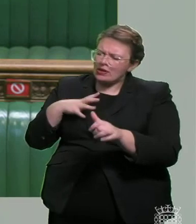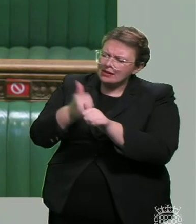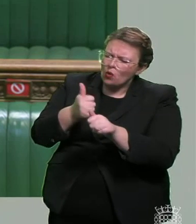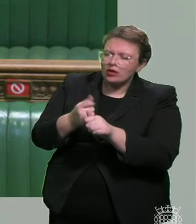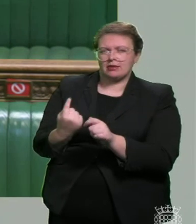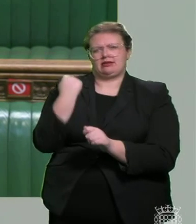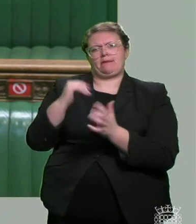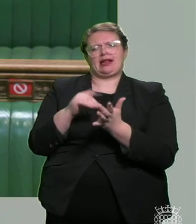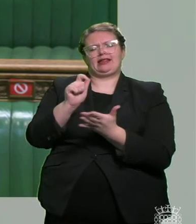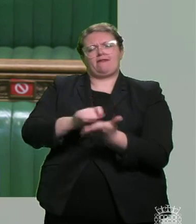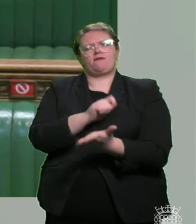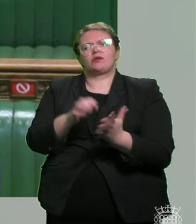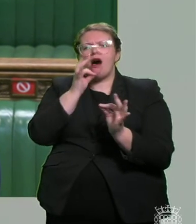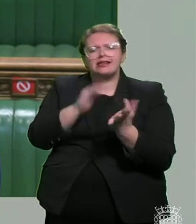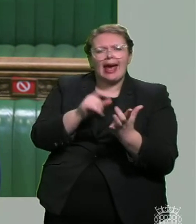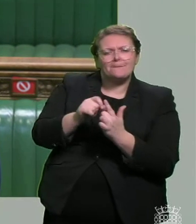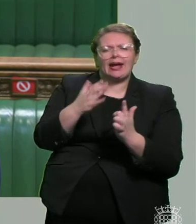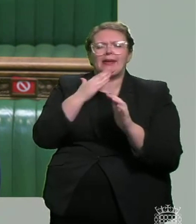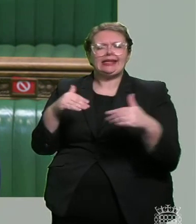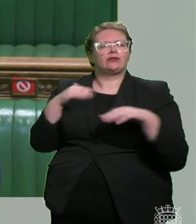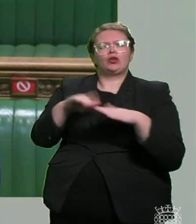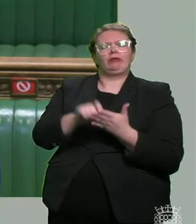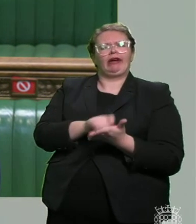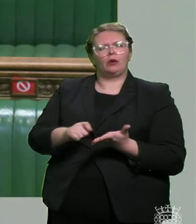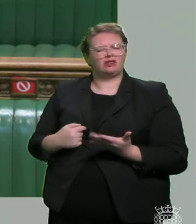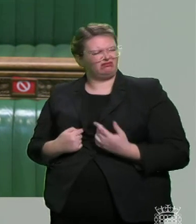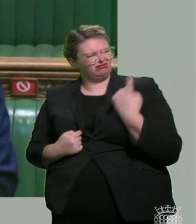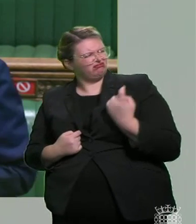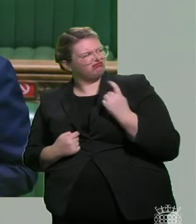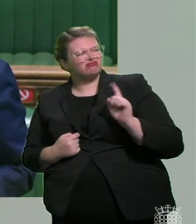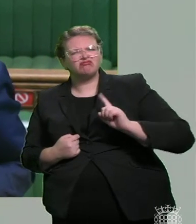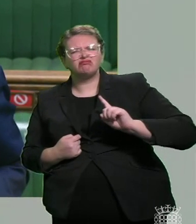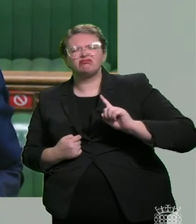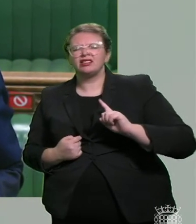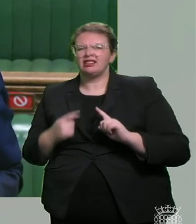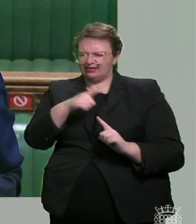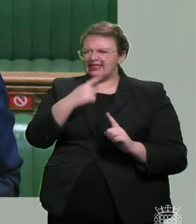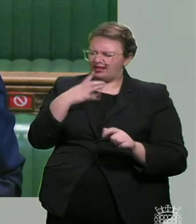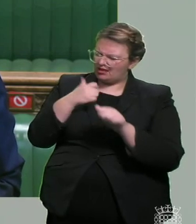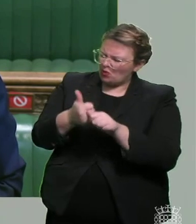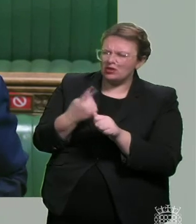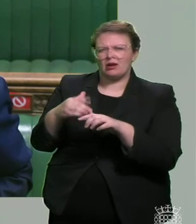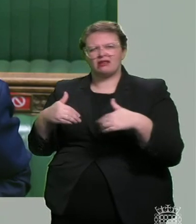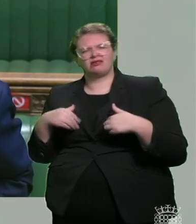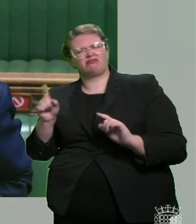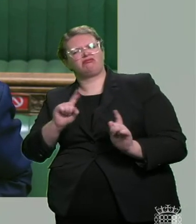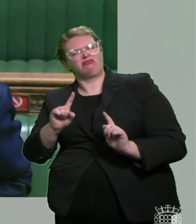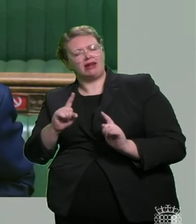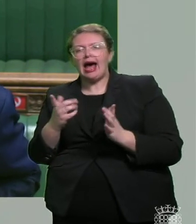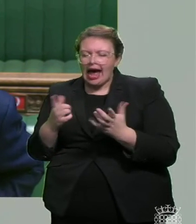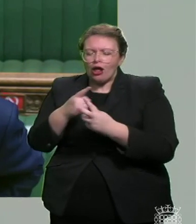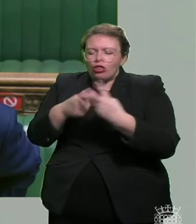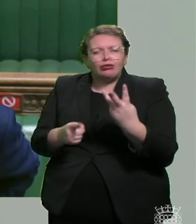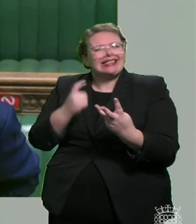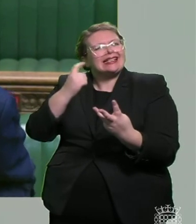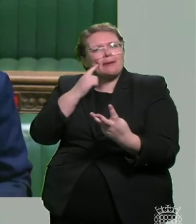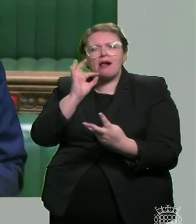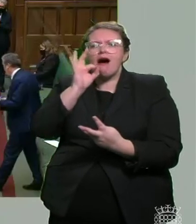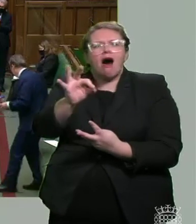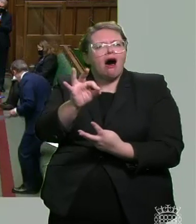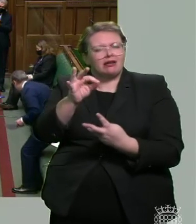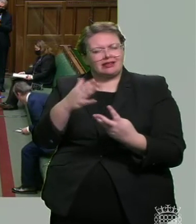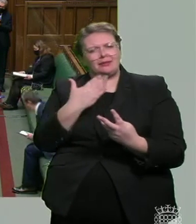If the Prime Minister is serious about moving this forward and ending this injustice, will he commit today to those simple asks from leaseholders?